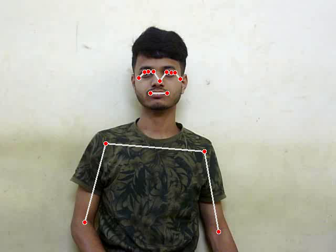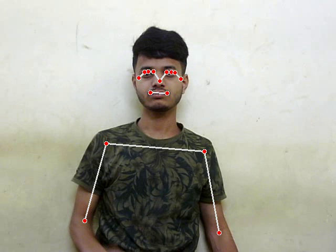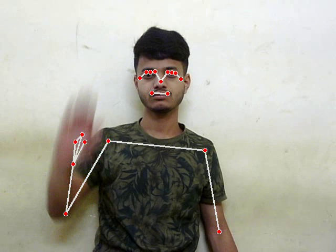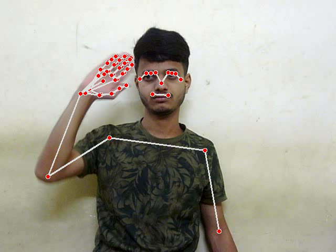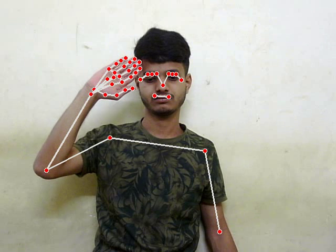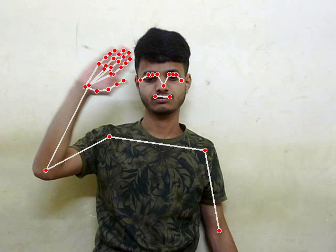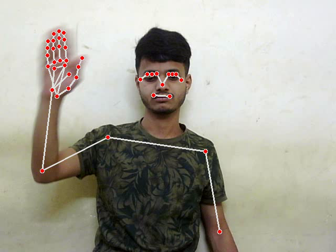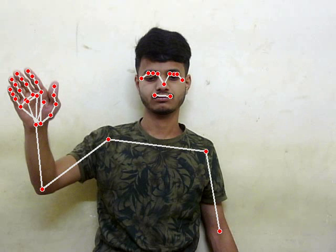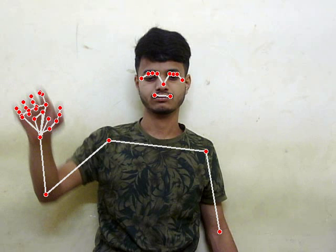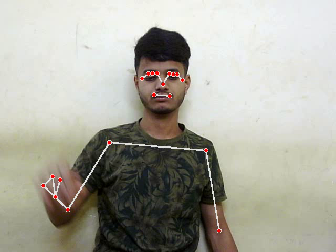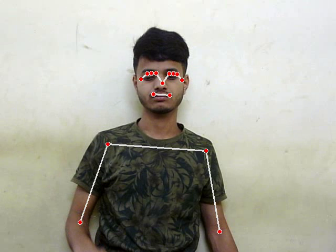hello